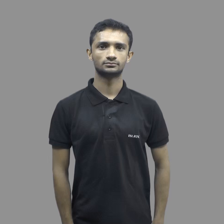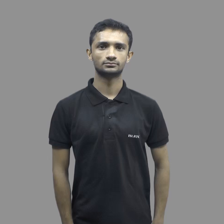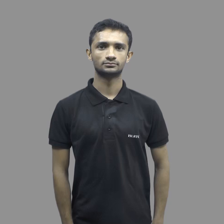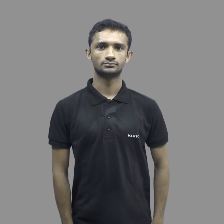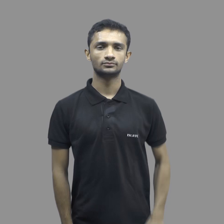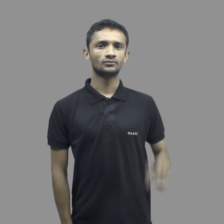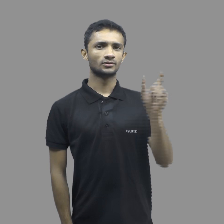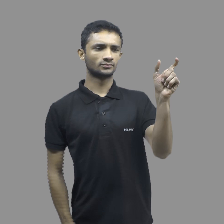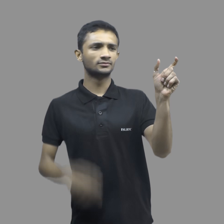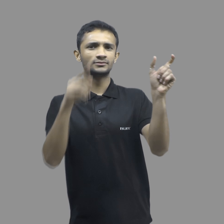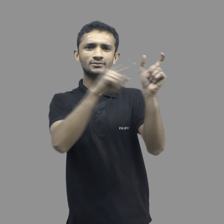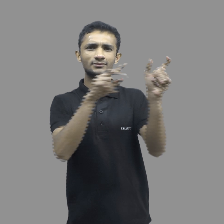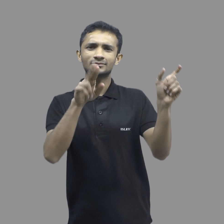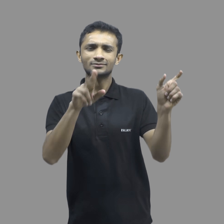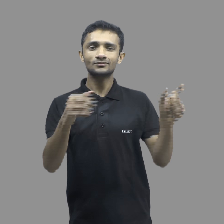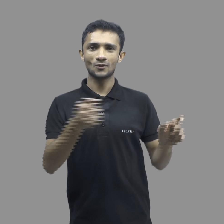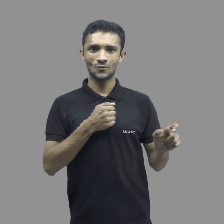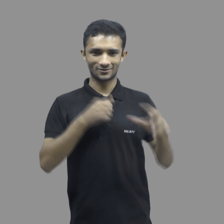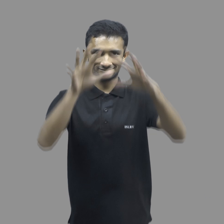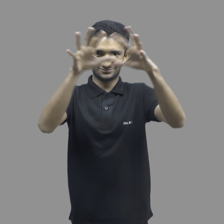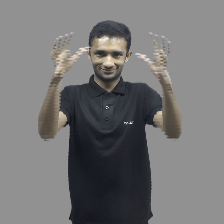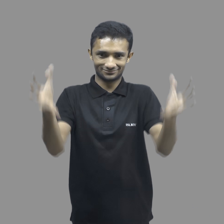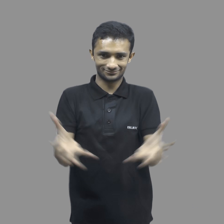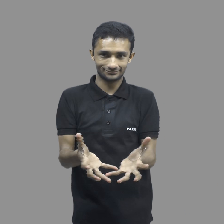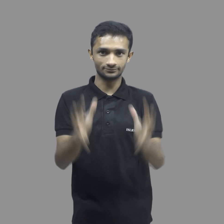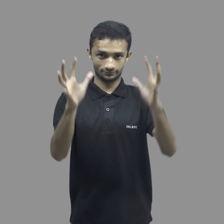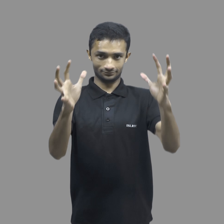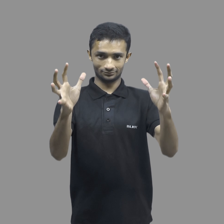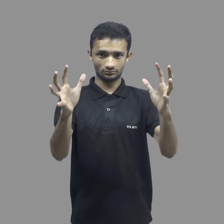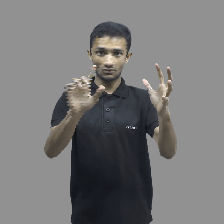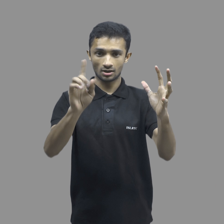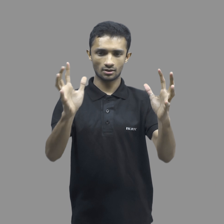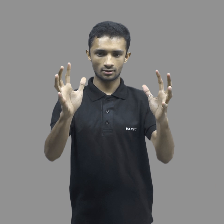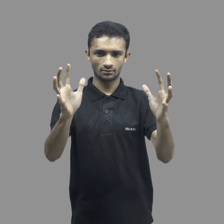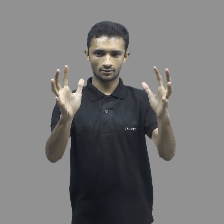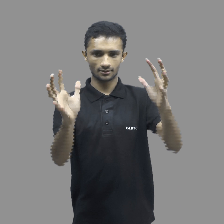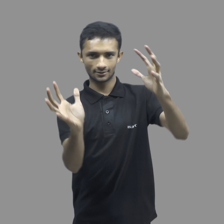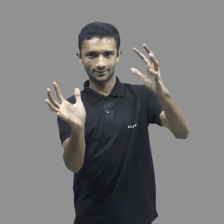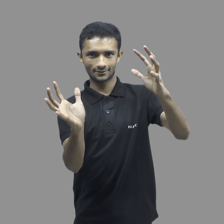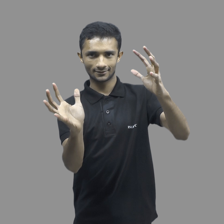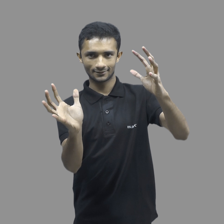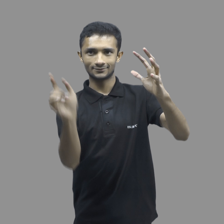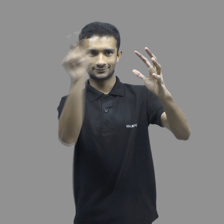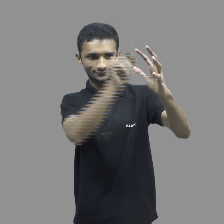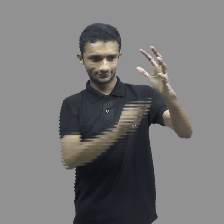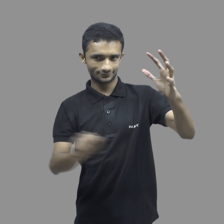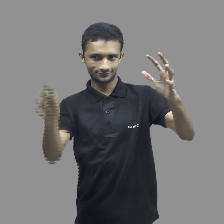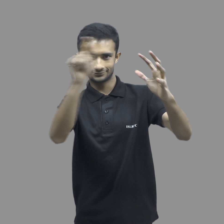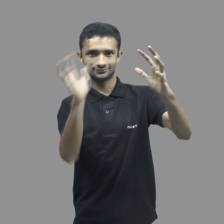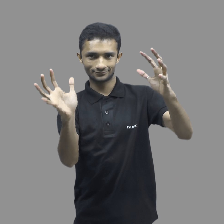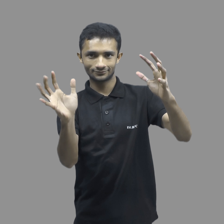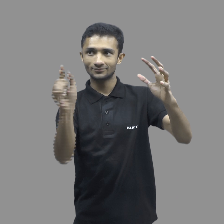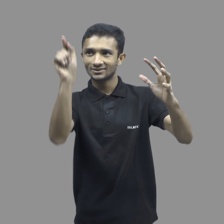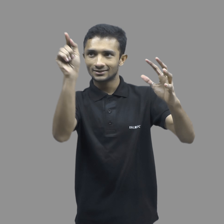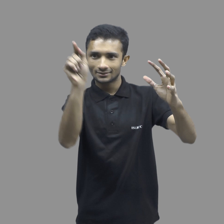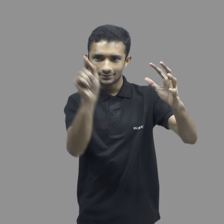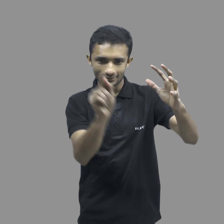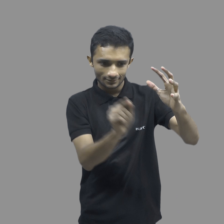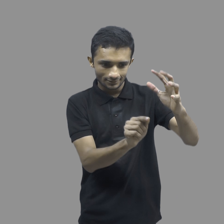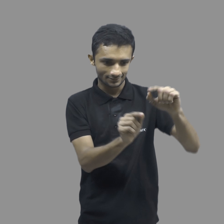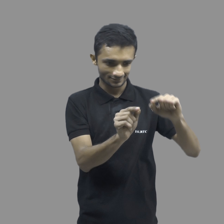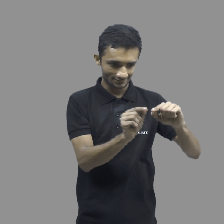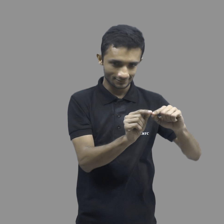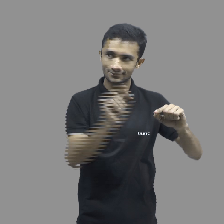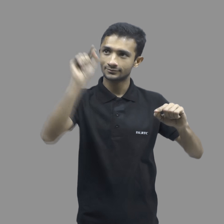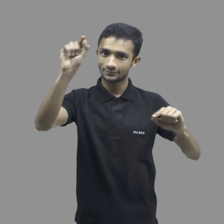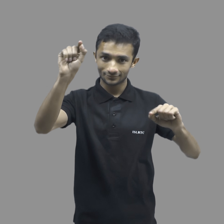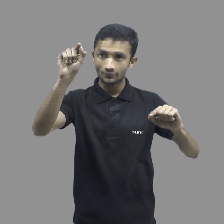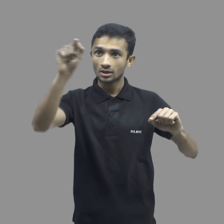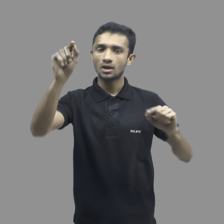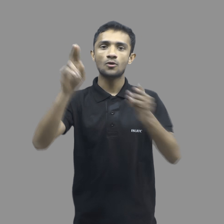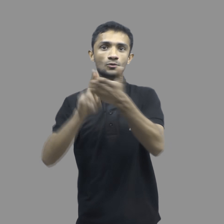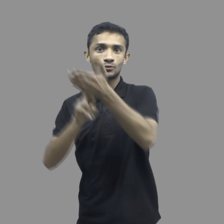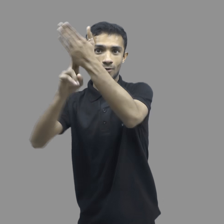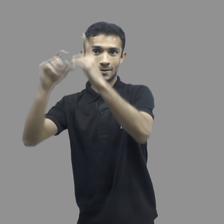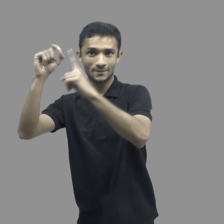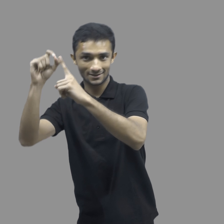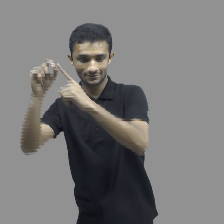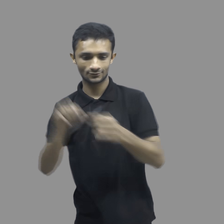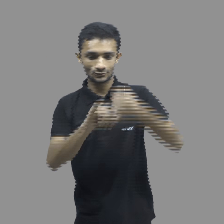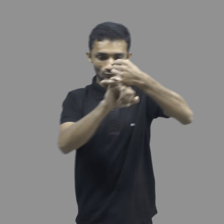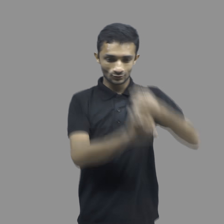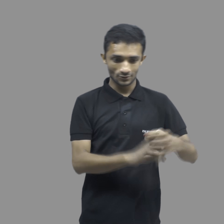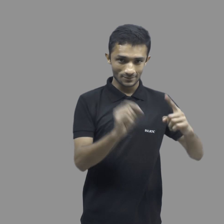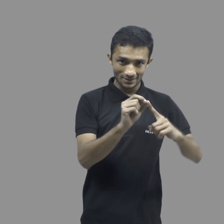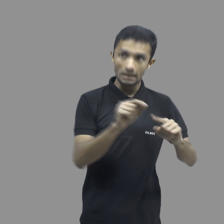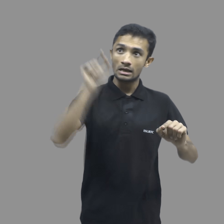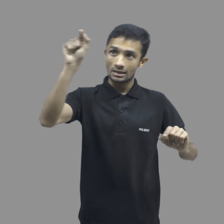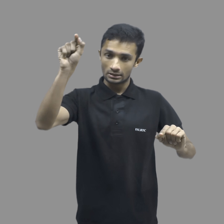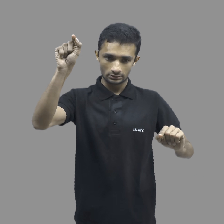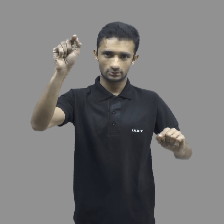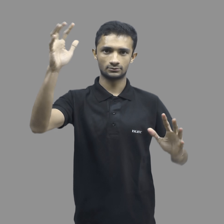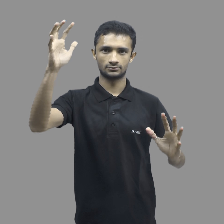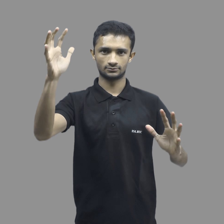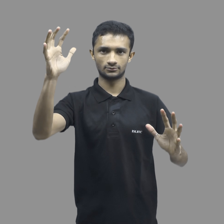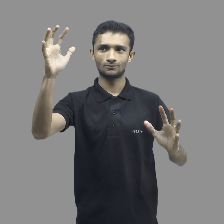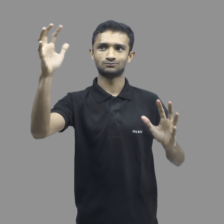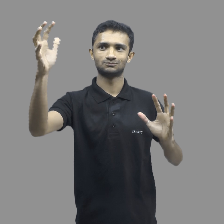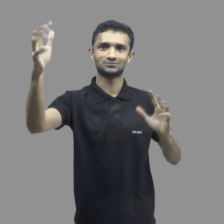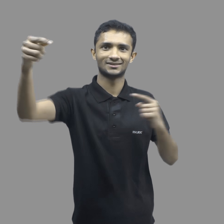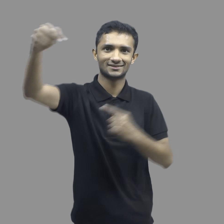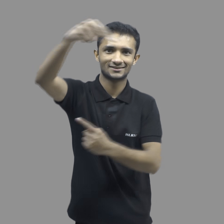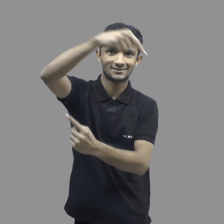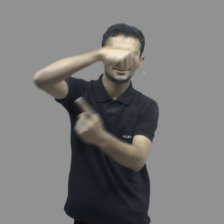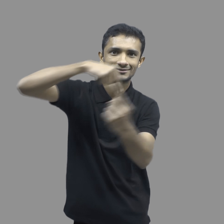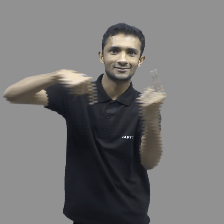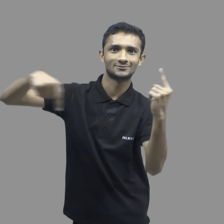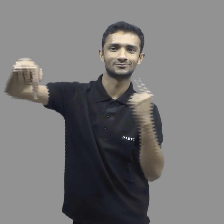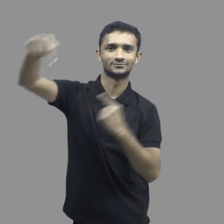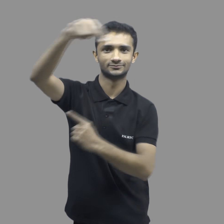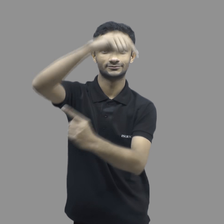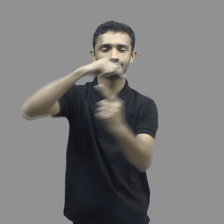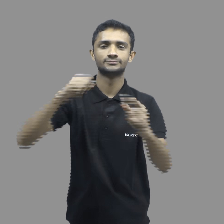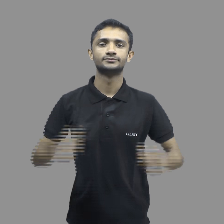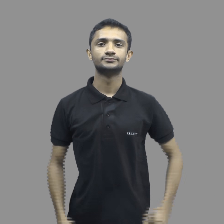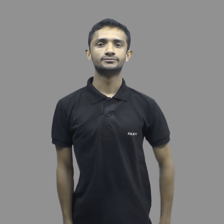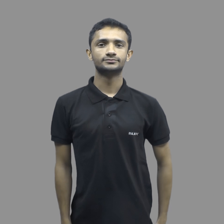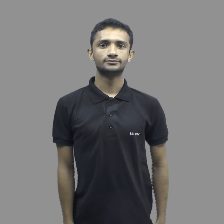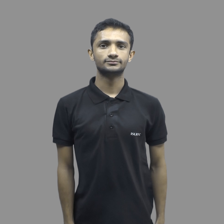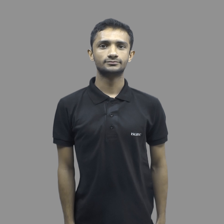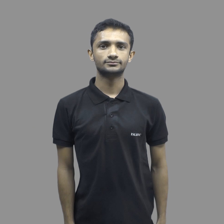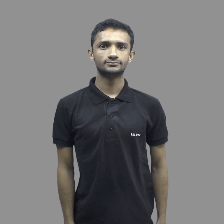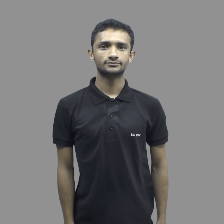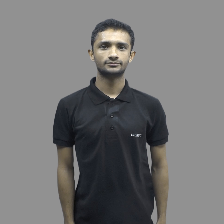North Pole and South Pole